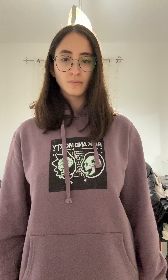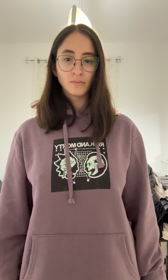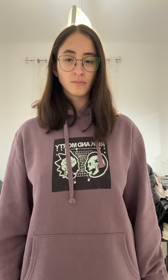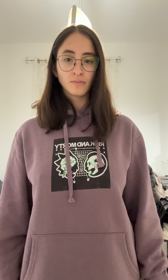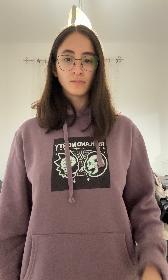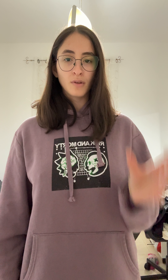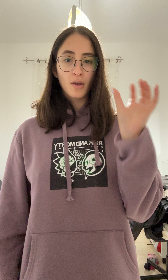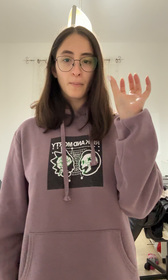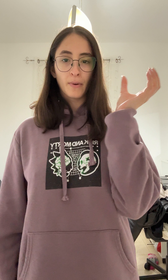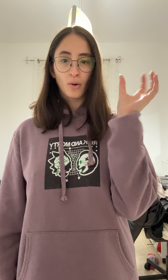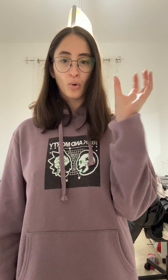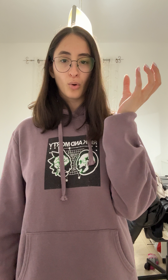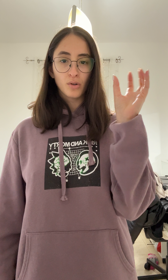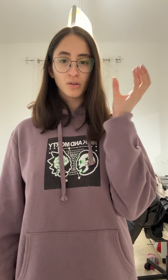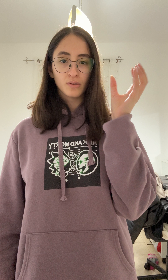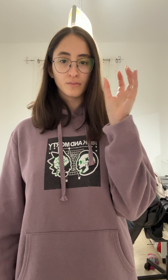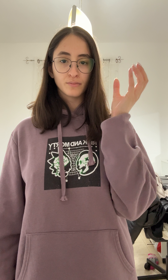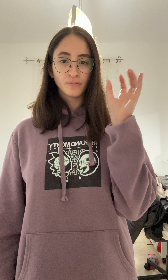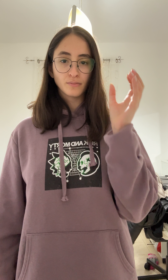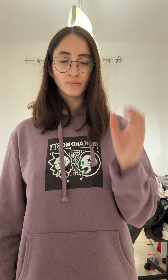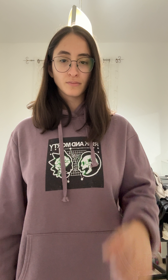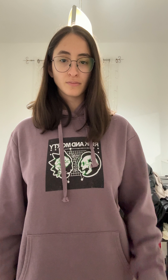פירות